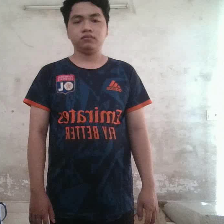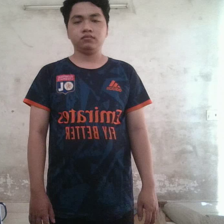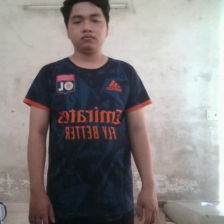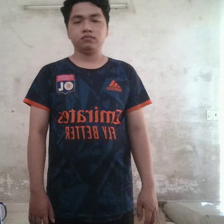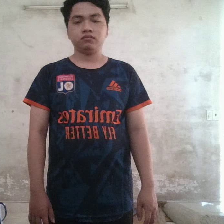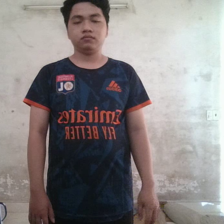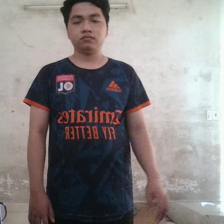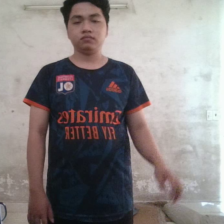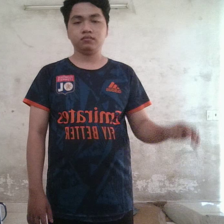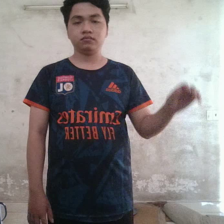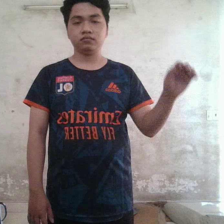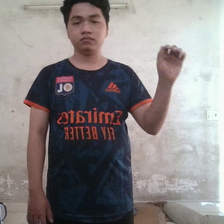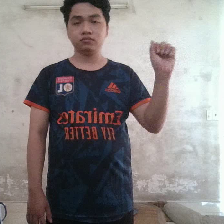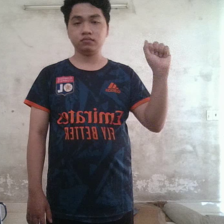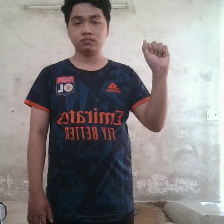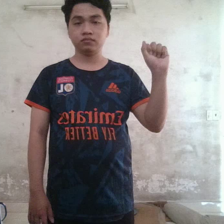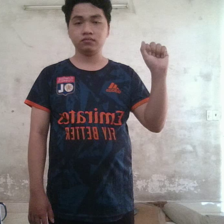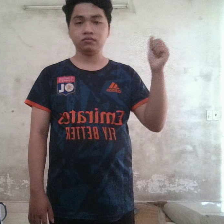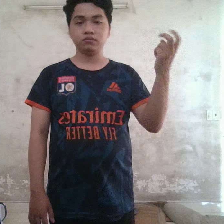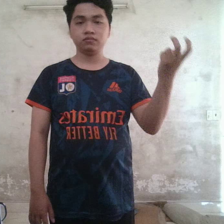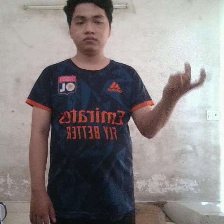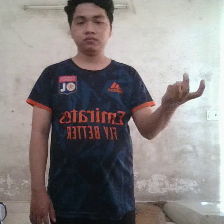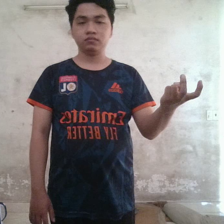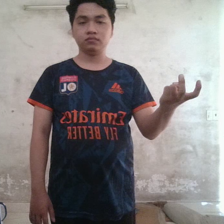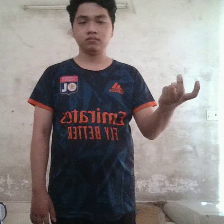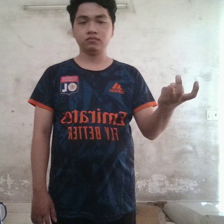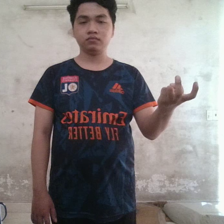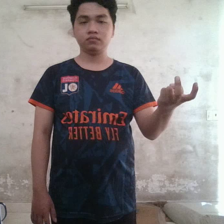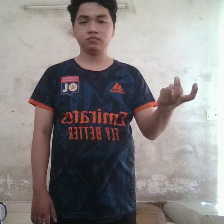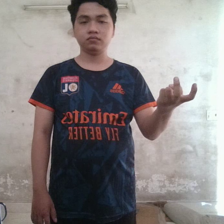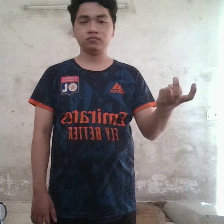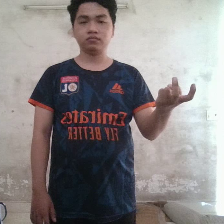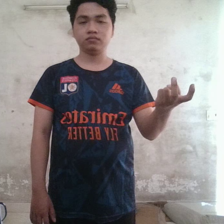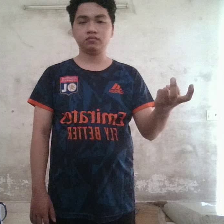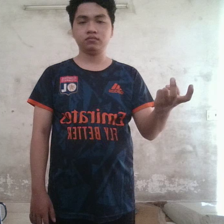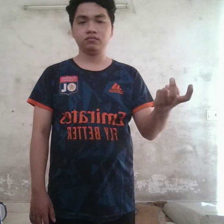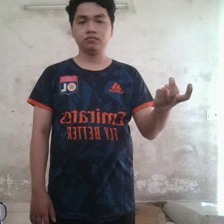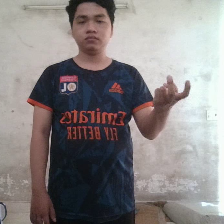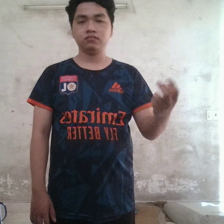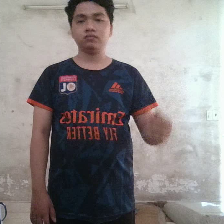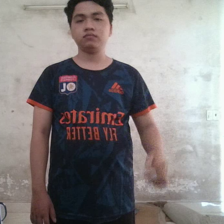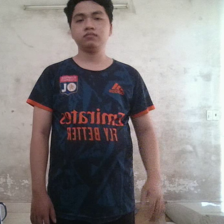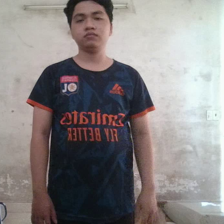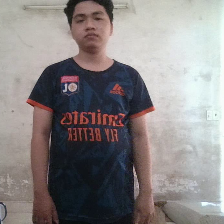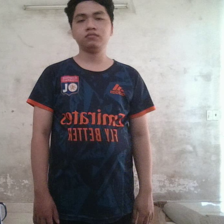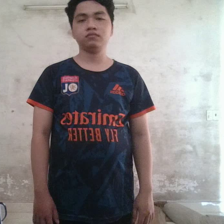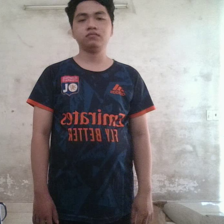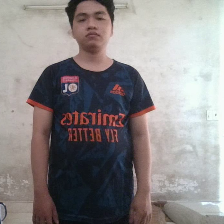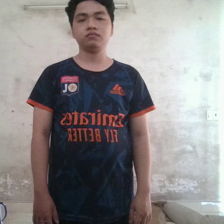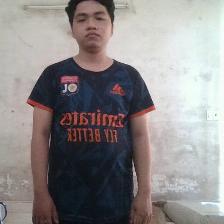ă